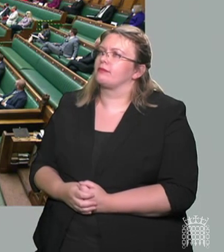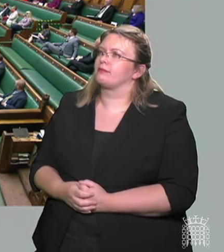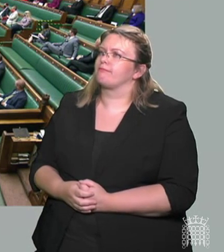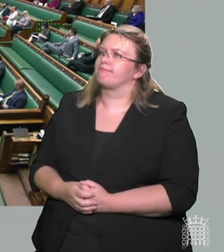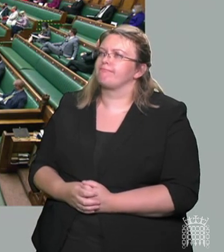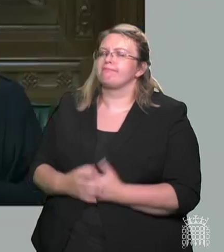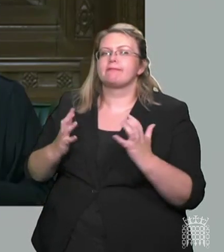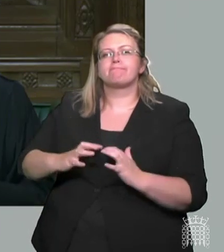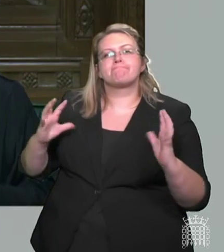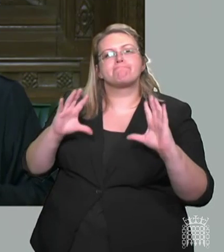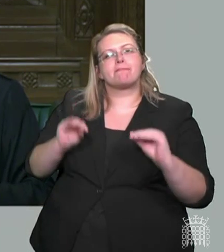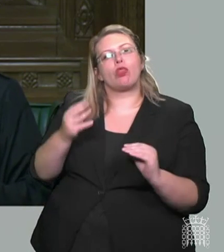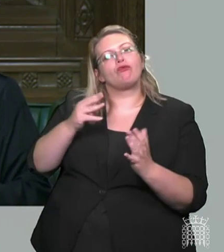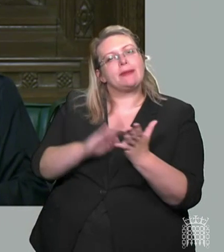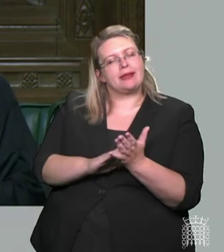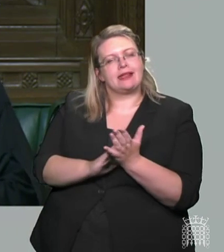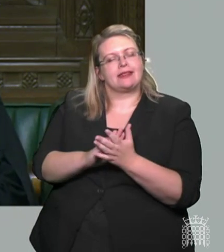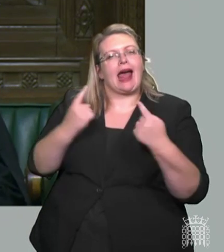I am now suspending the House to enable the necessary arrangements